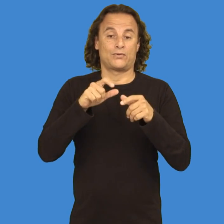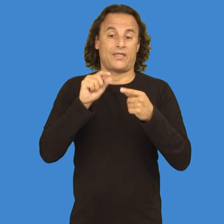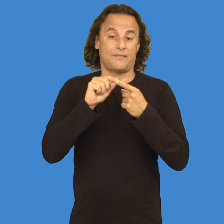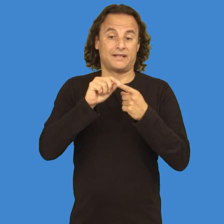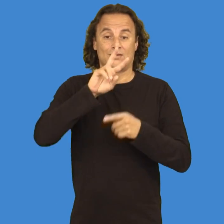diabetes